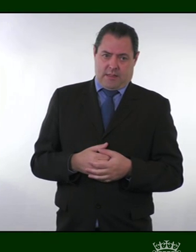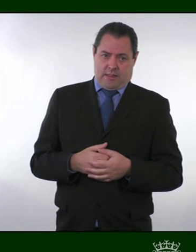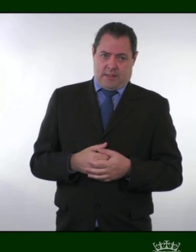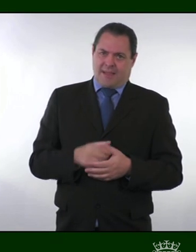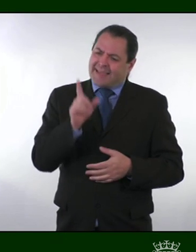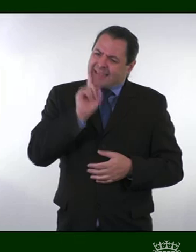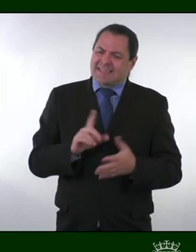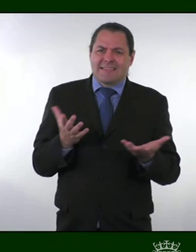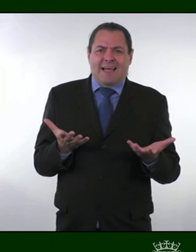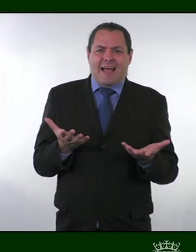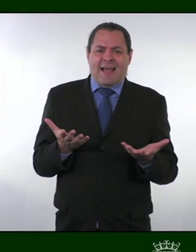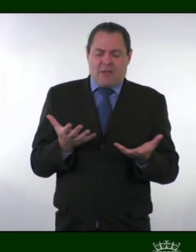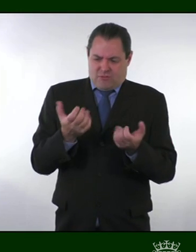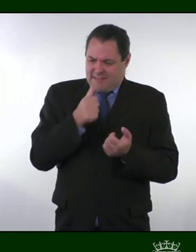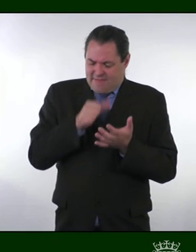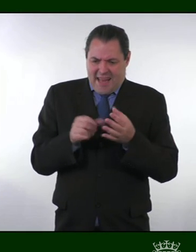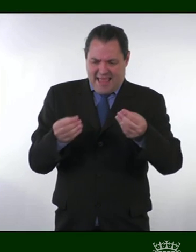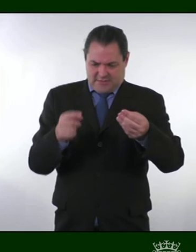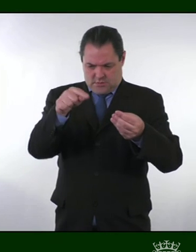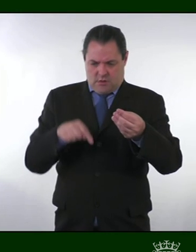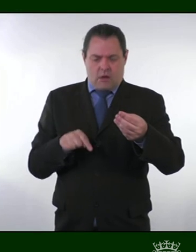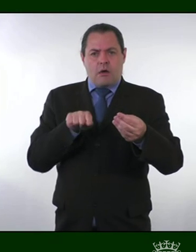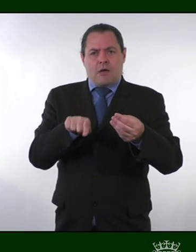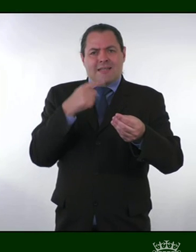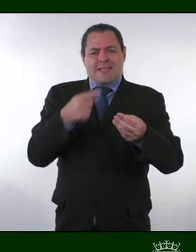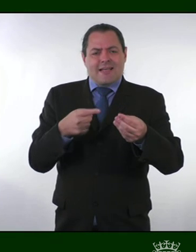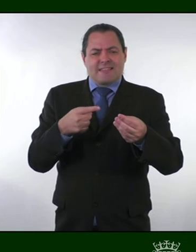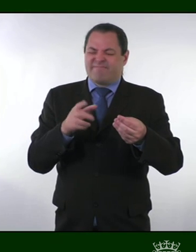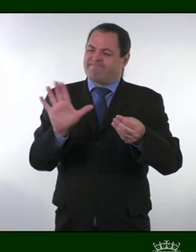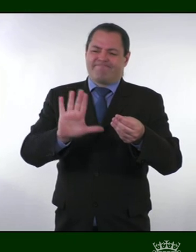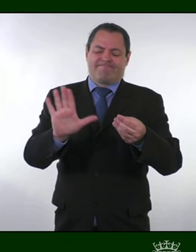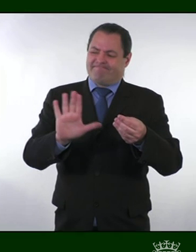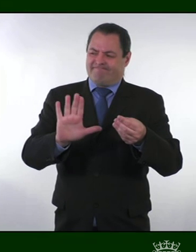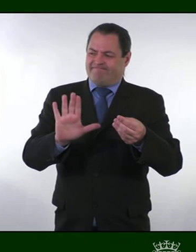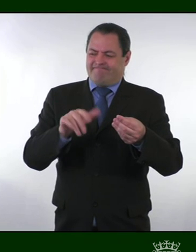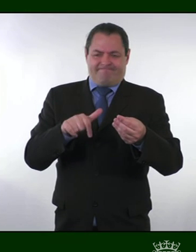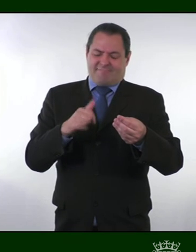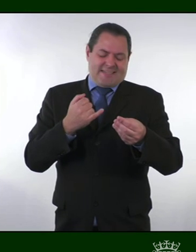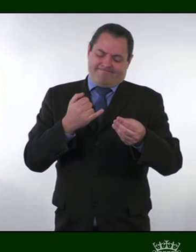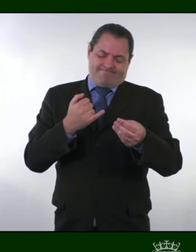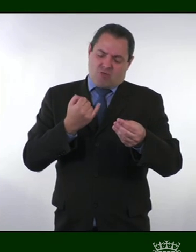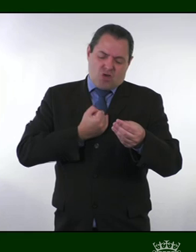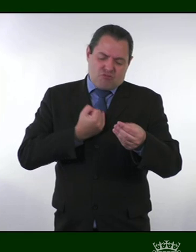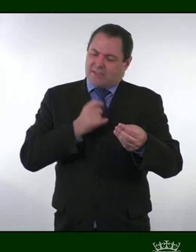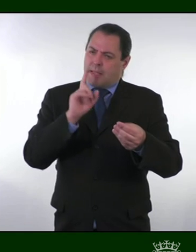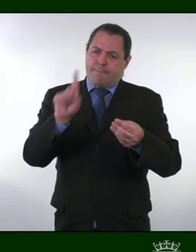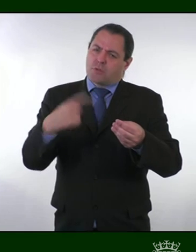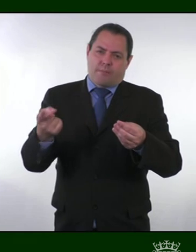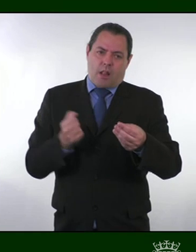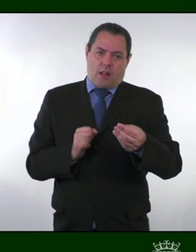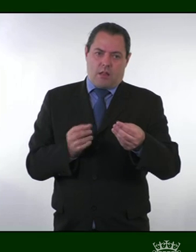But yesterday they received a letter from the Prime Minister saying that meeting them was now “regrettably not possible”.